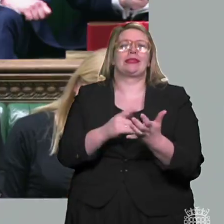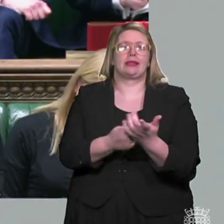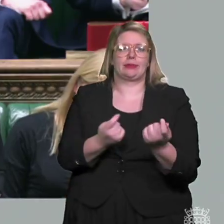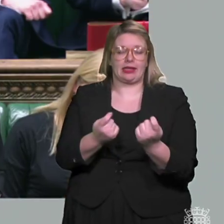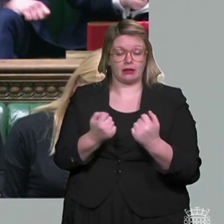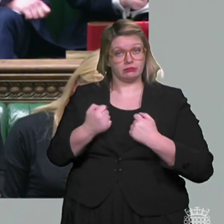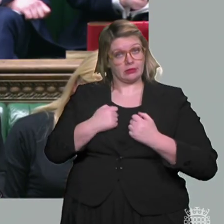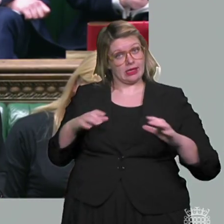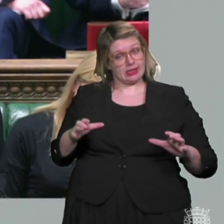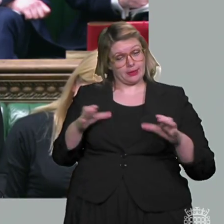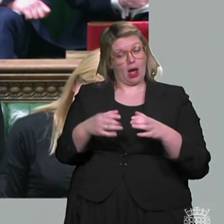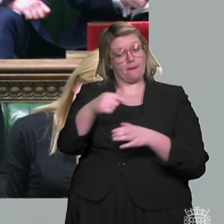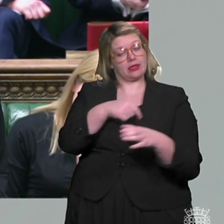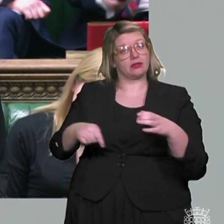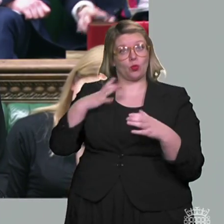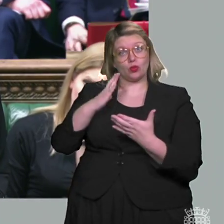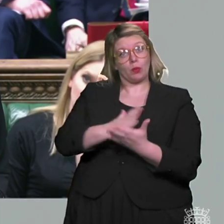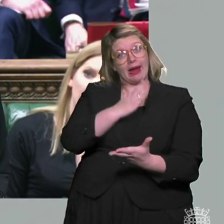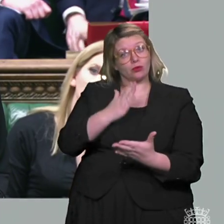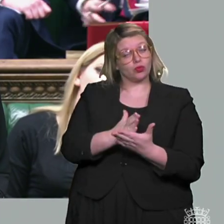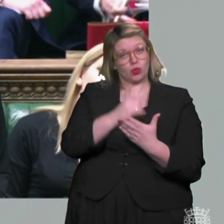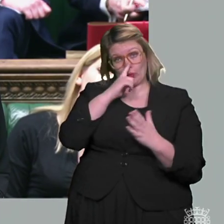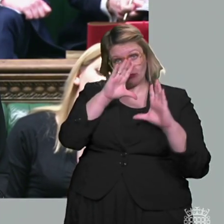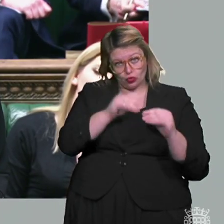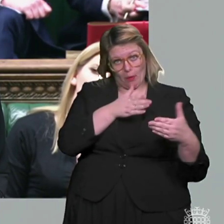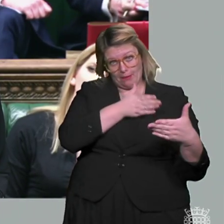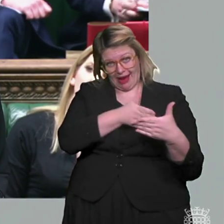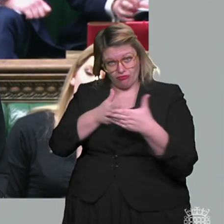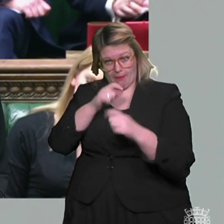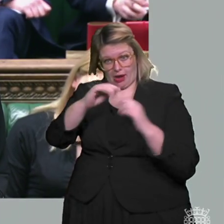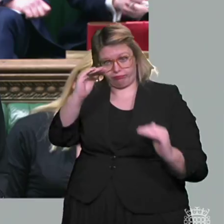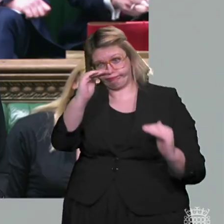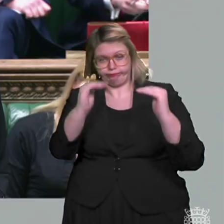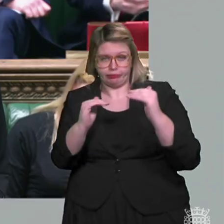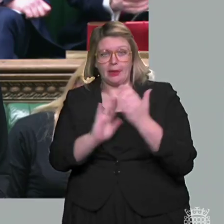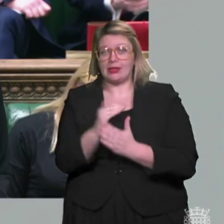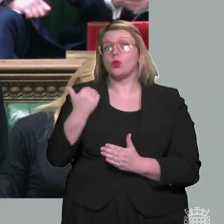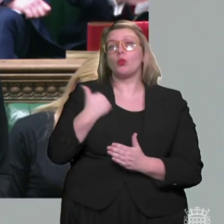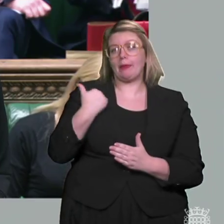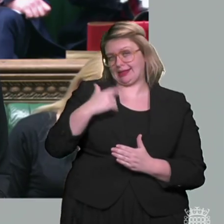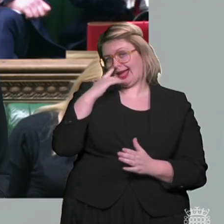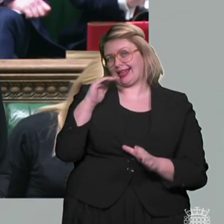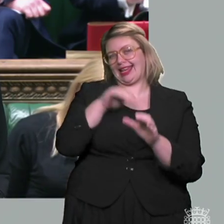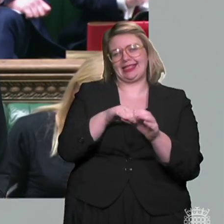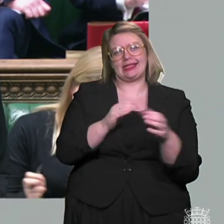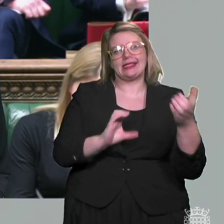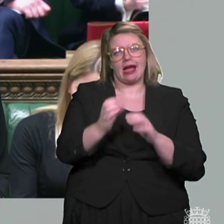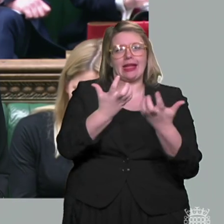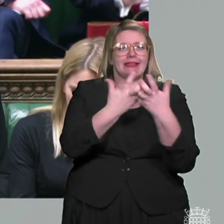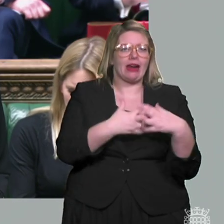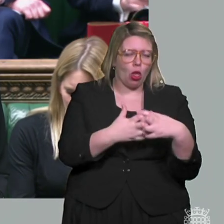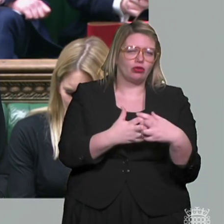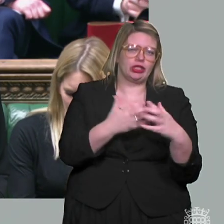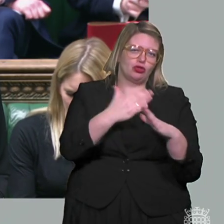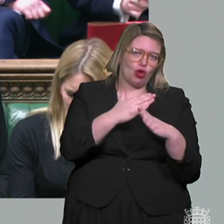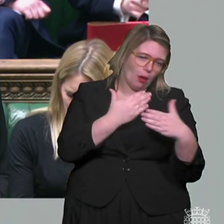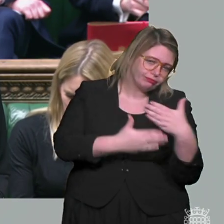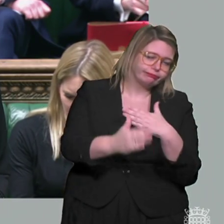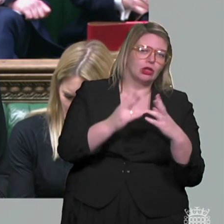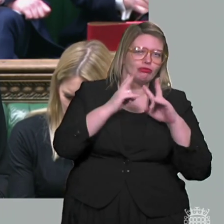My Department’s work will ensure that we are breaking down barriers and levelling the playing field, so that more women can enter STEM jobs in research and innovation.